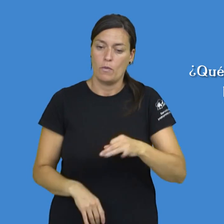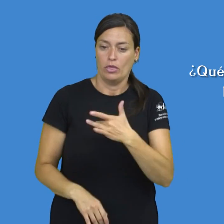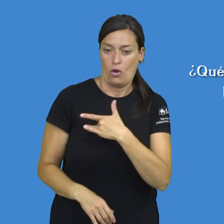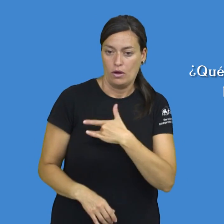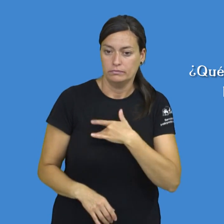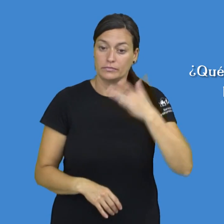corazón